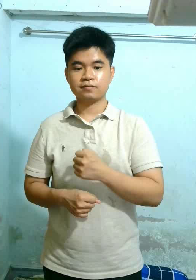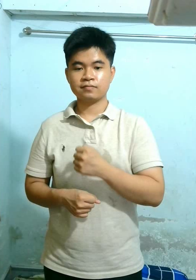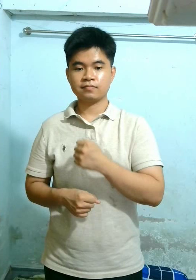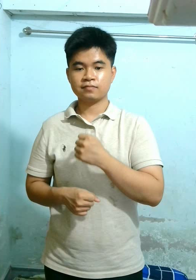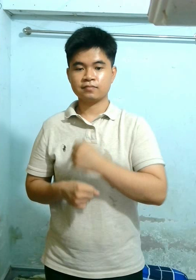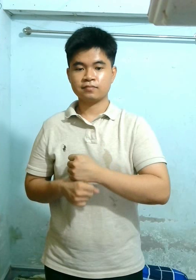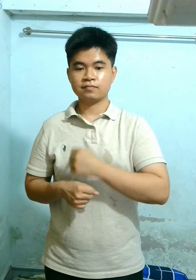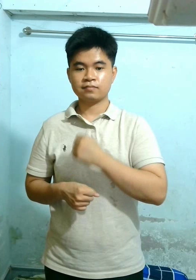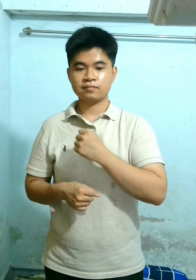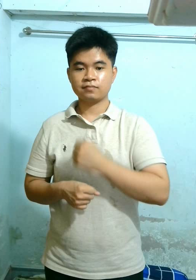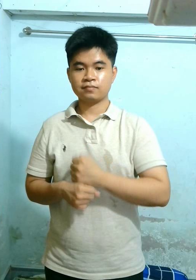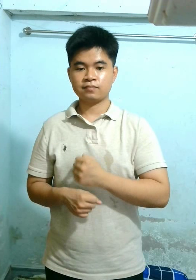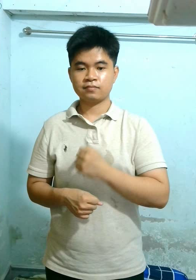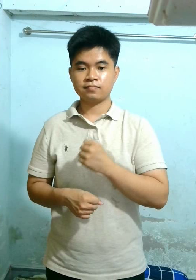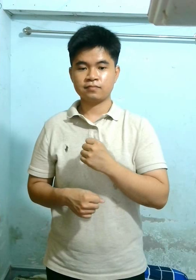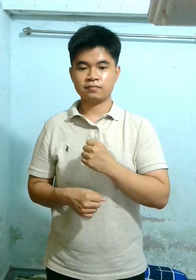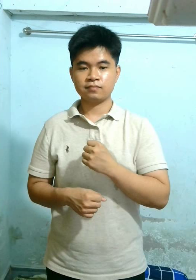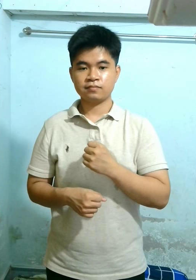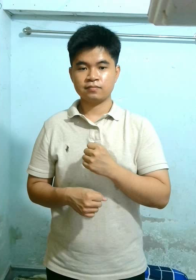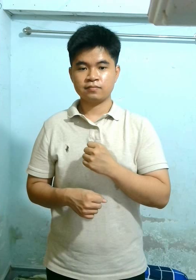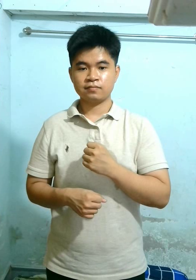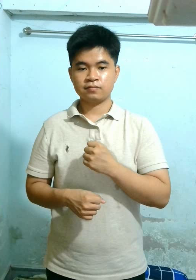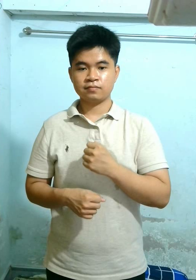cong viec